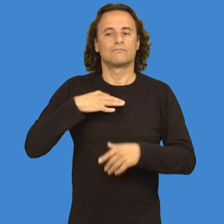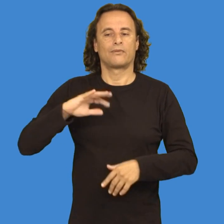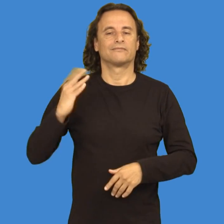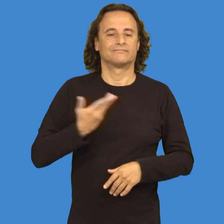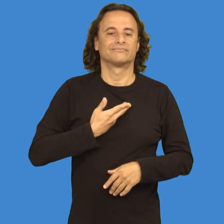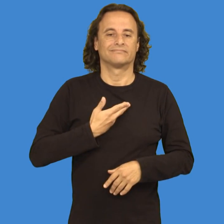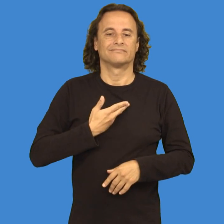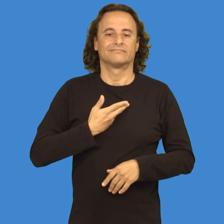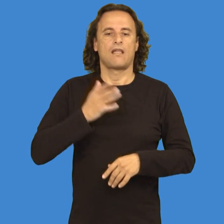afectar